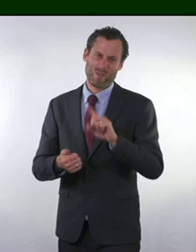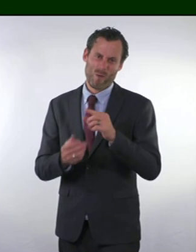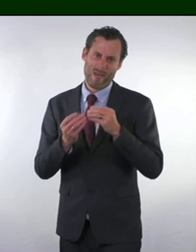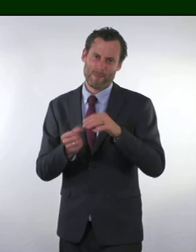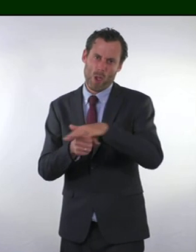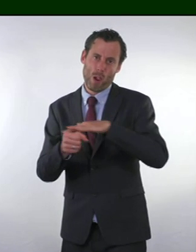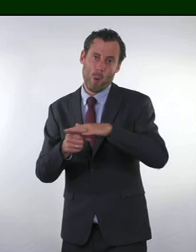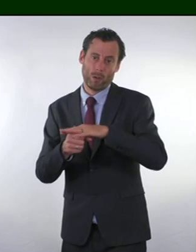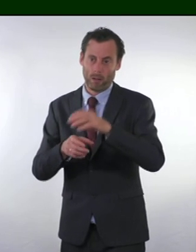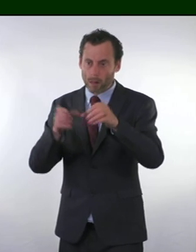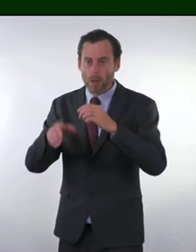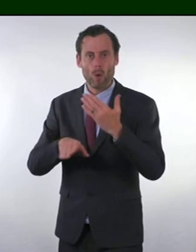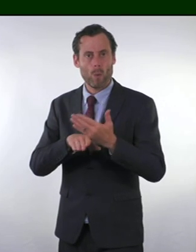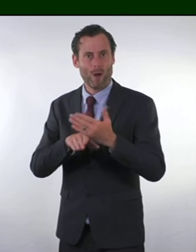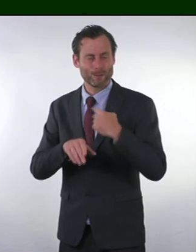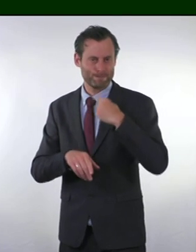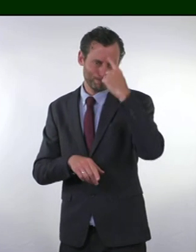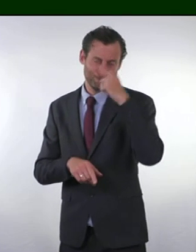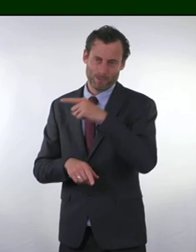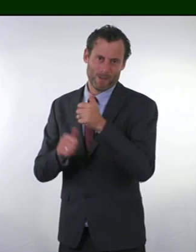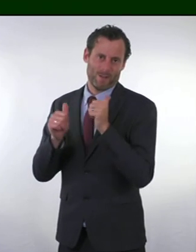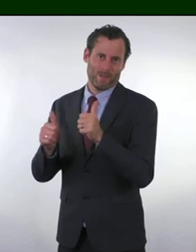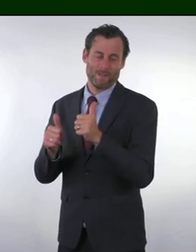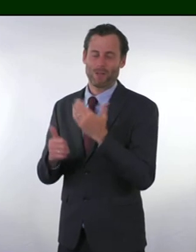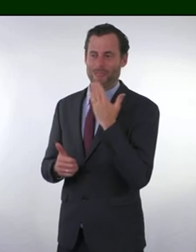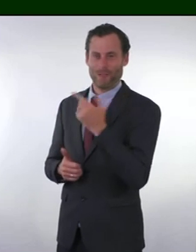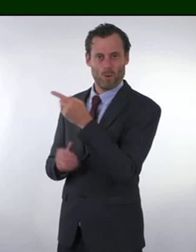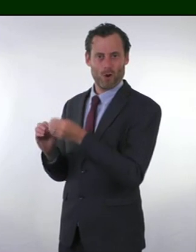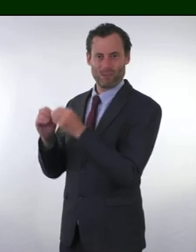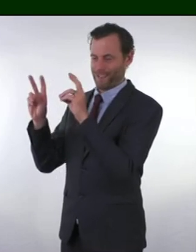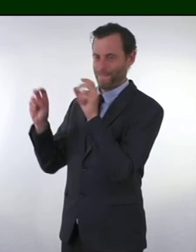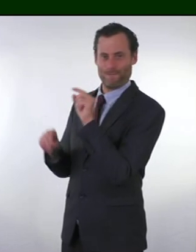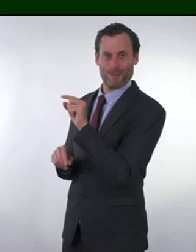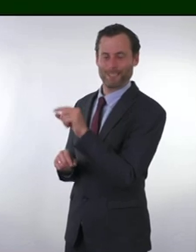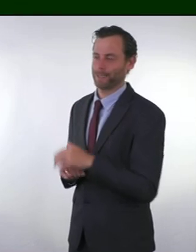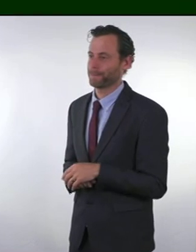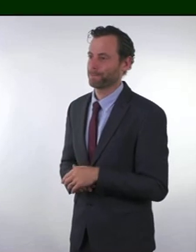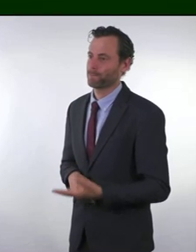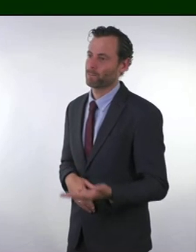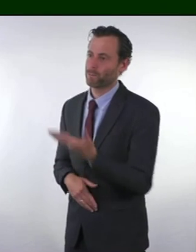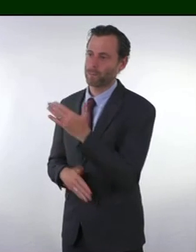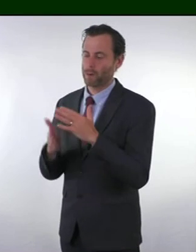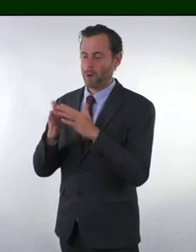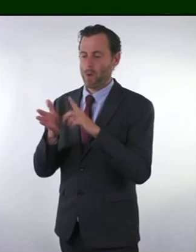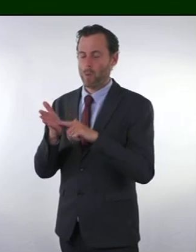I know people in Broxtowe will welcome it, and I am thankful to my honourable Friend for coining a phrase.